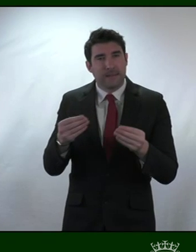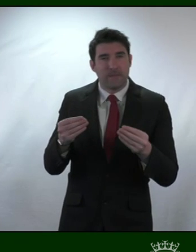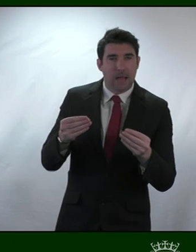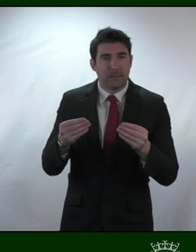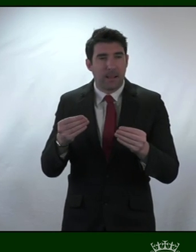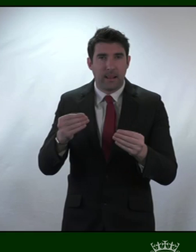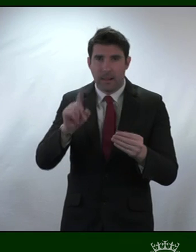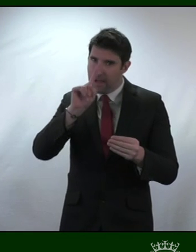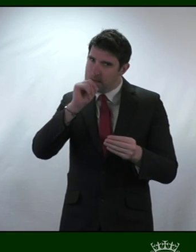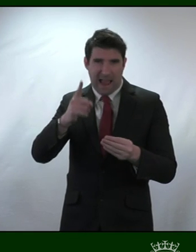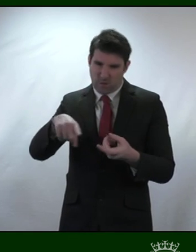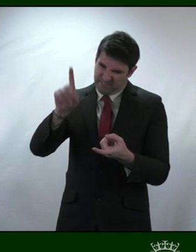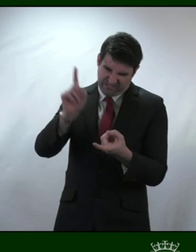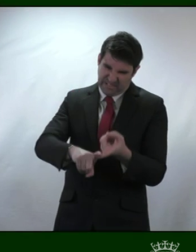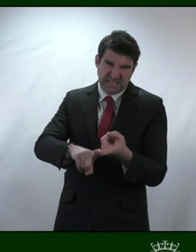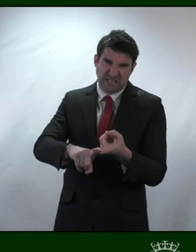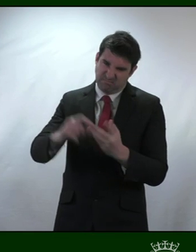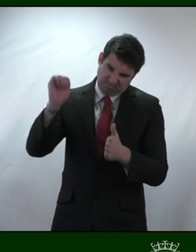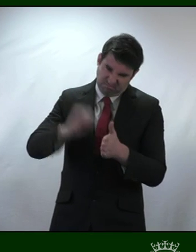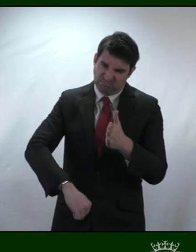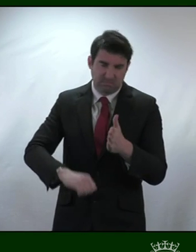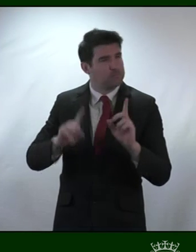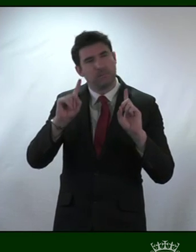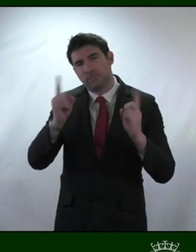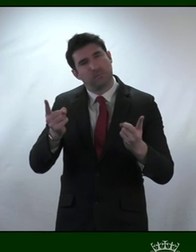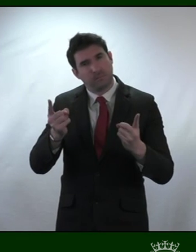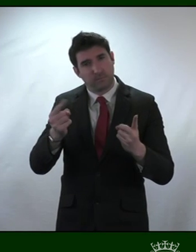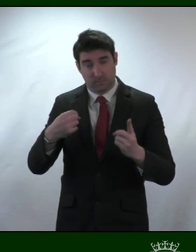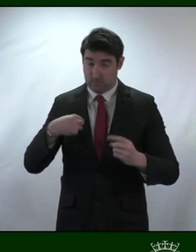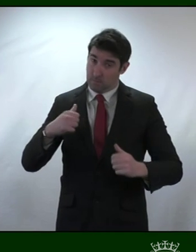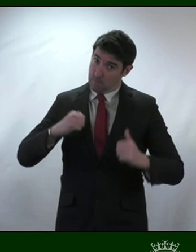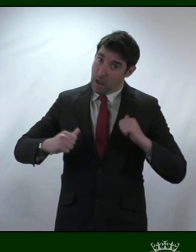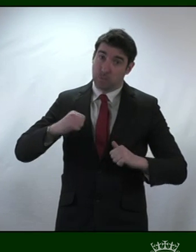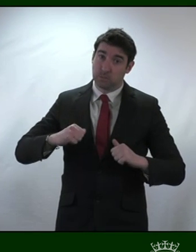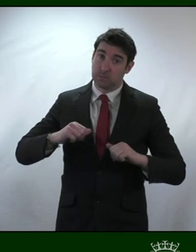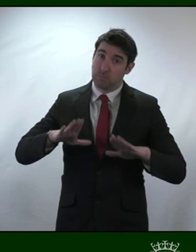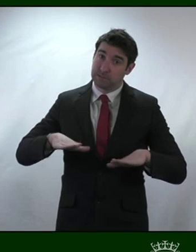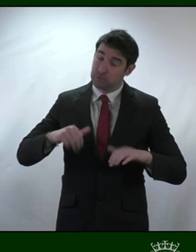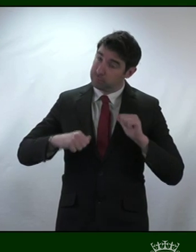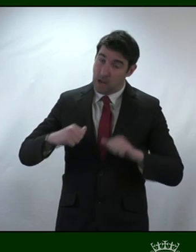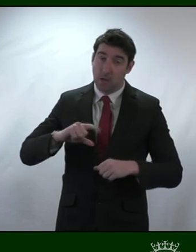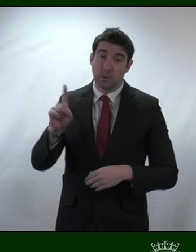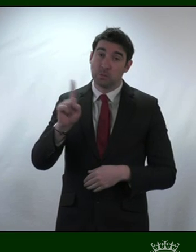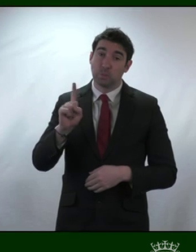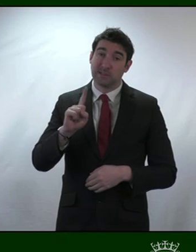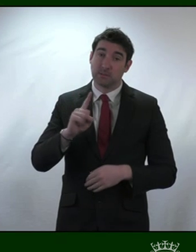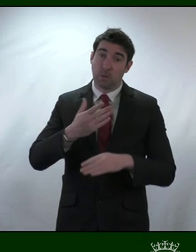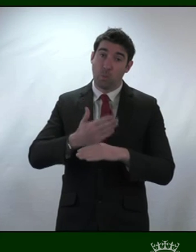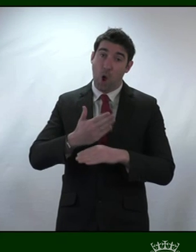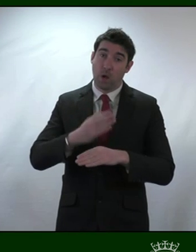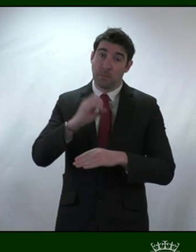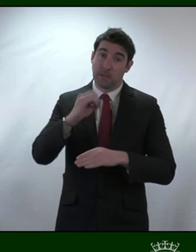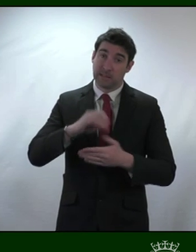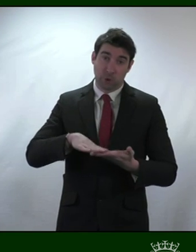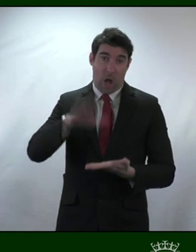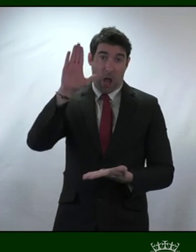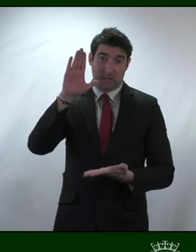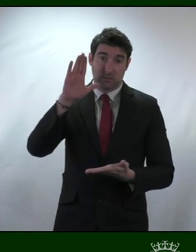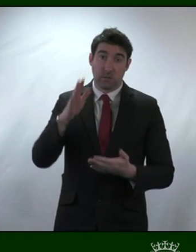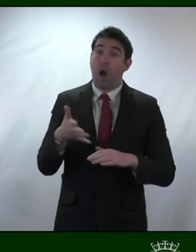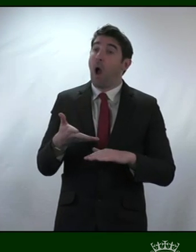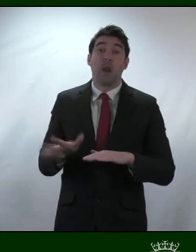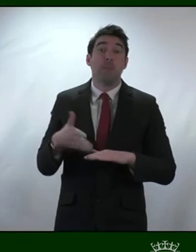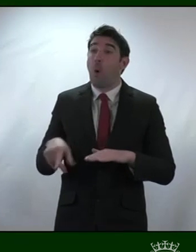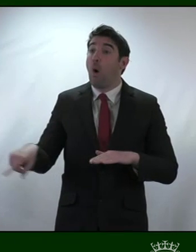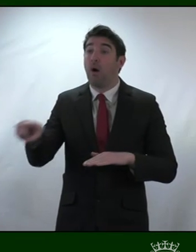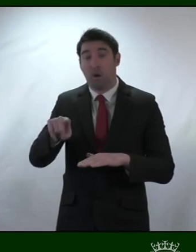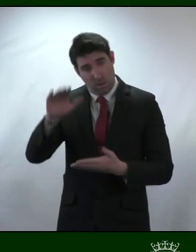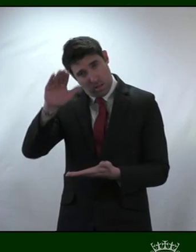We have had a proud record of keeping employment high and unemployment low in this country, and we want to continue with that approach.